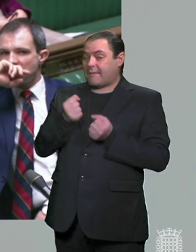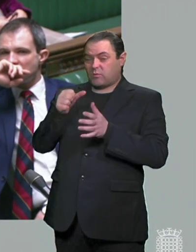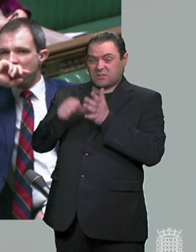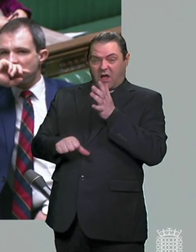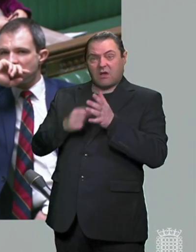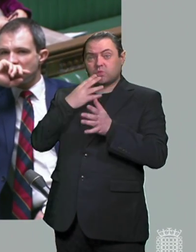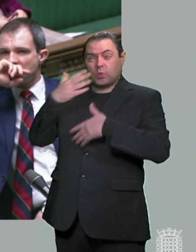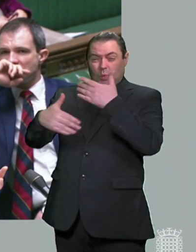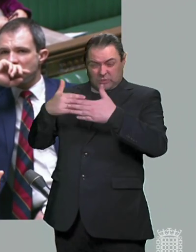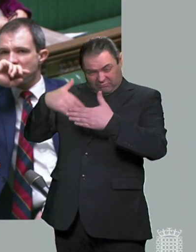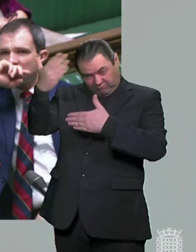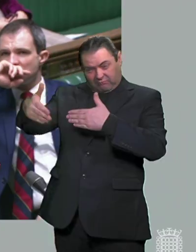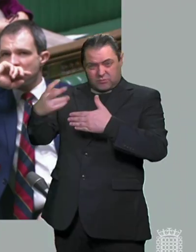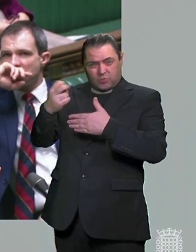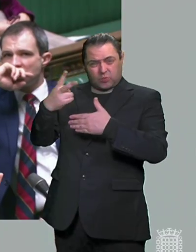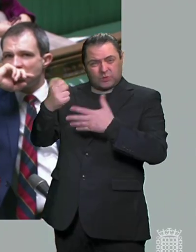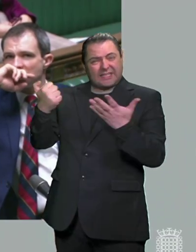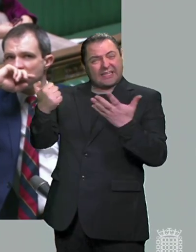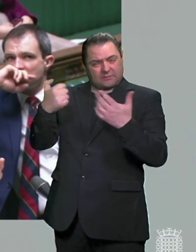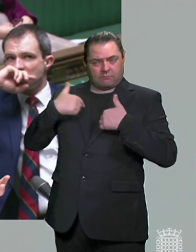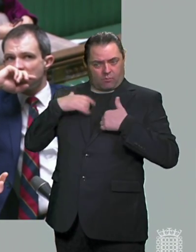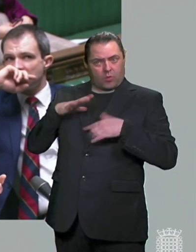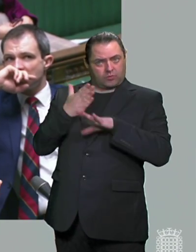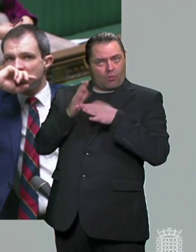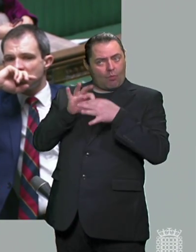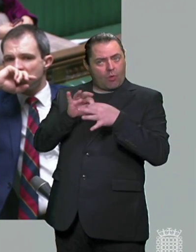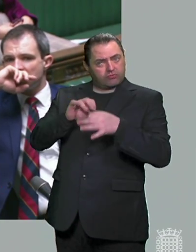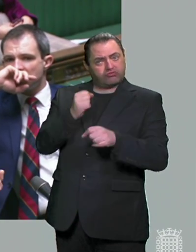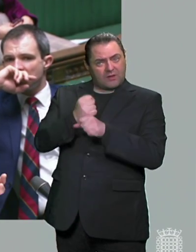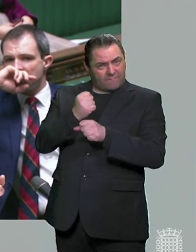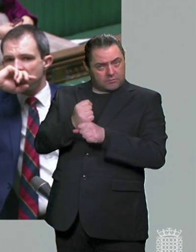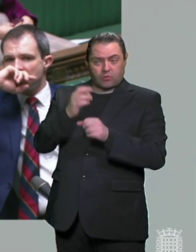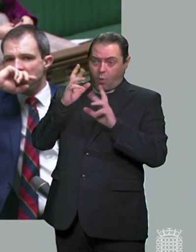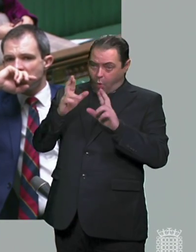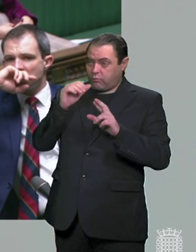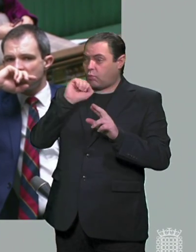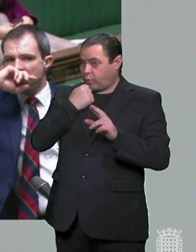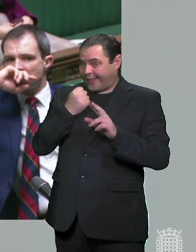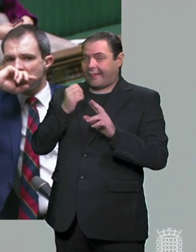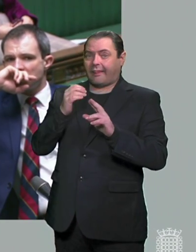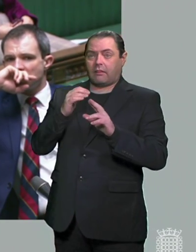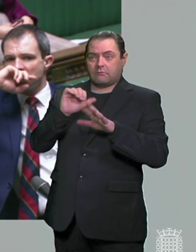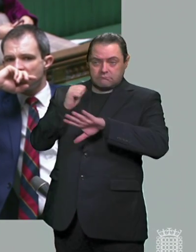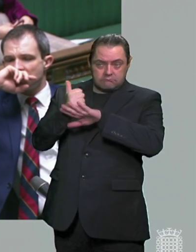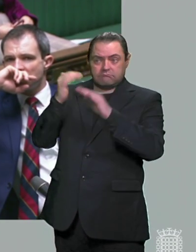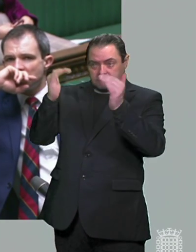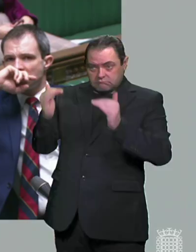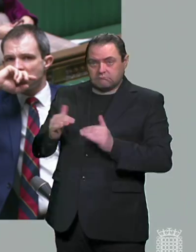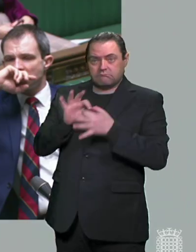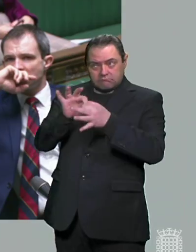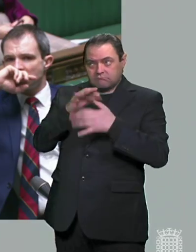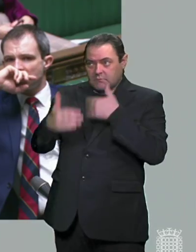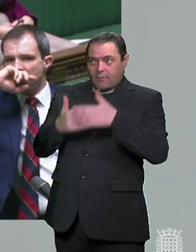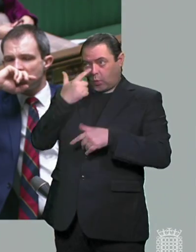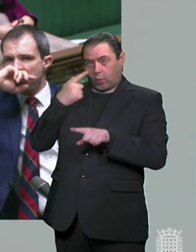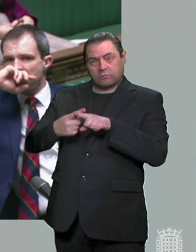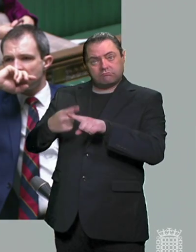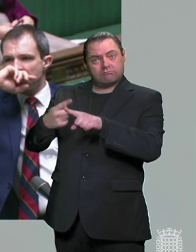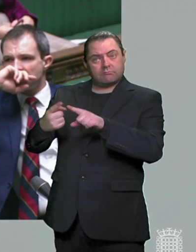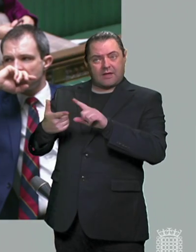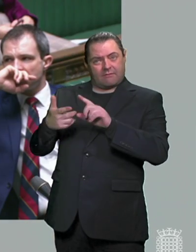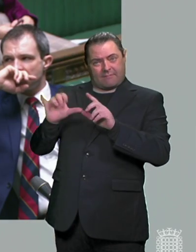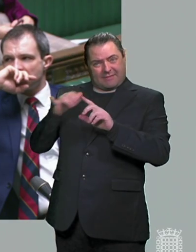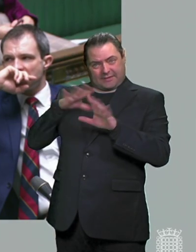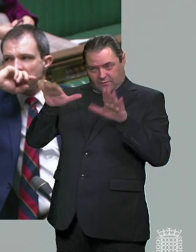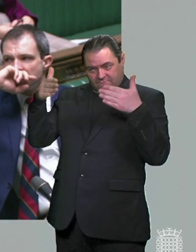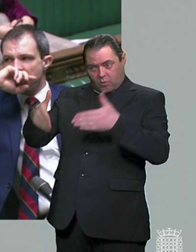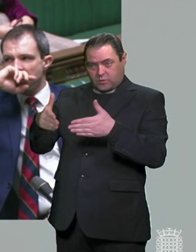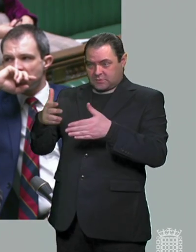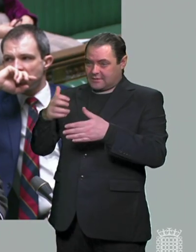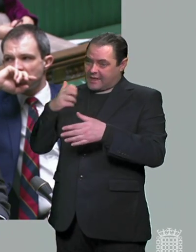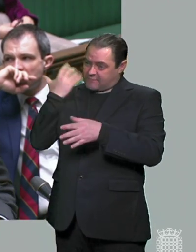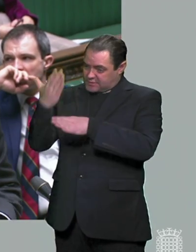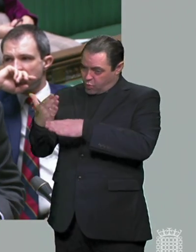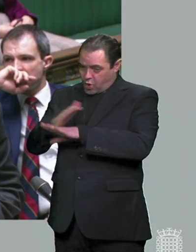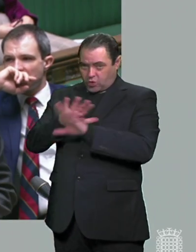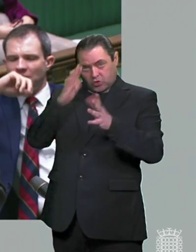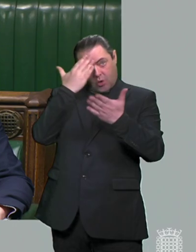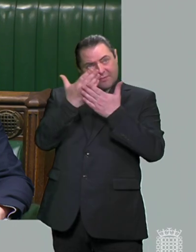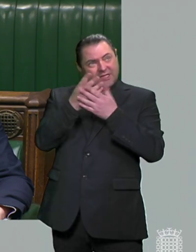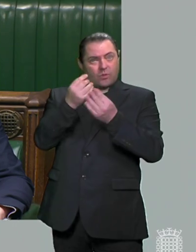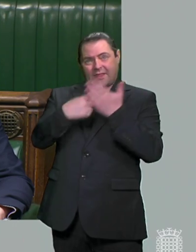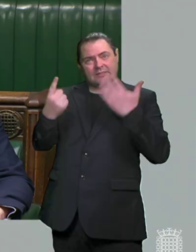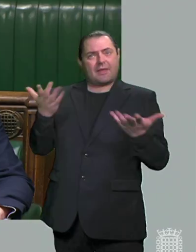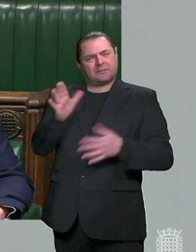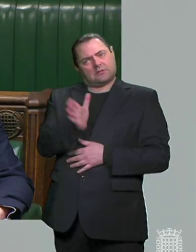That is because, while we want to work with the Scottish Government—we are working with them—and we hope we will deliver those programmes at the Scottish Government’s pace, the pace could be moved up if they spent more time focusing on the day job and less time on their obsession with separation.